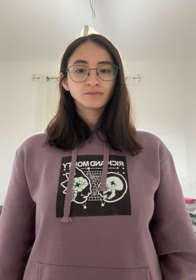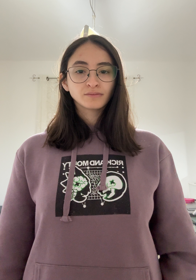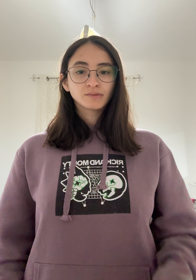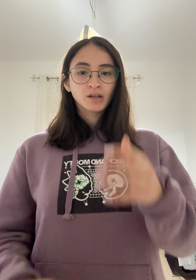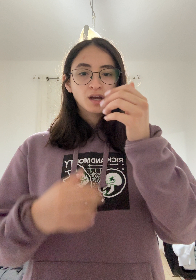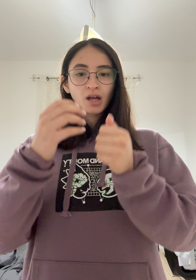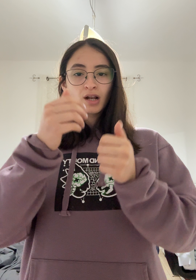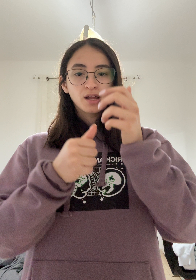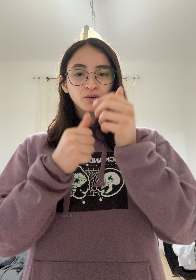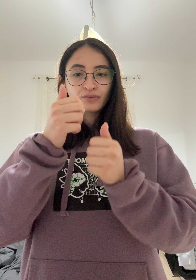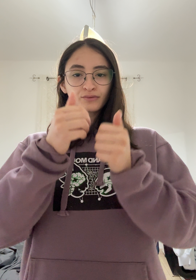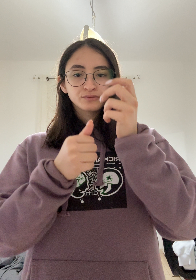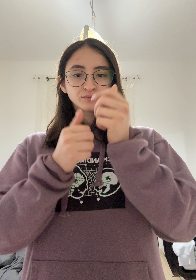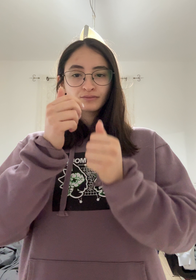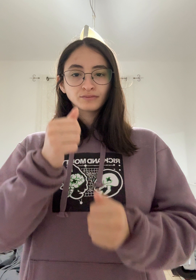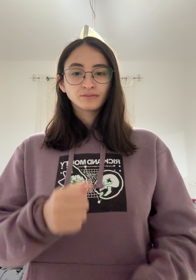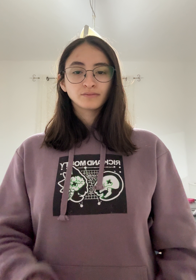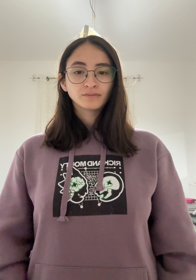חלב